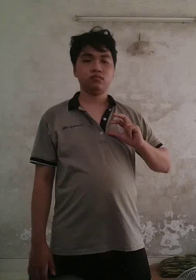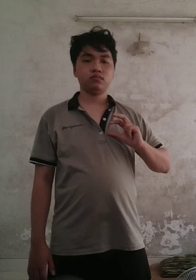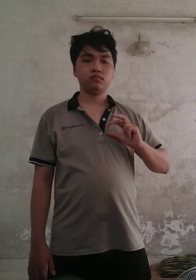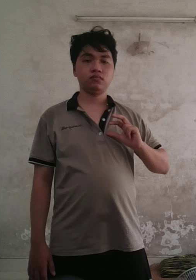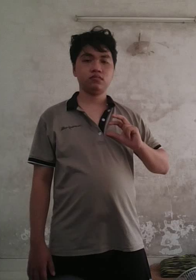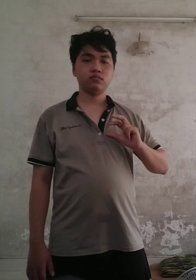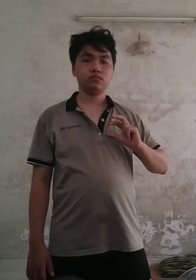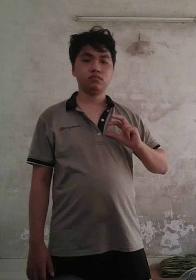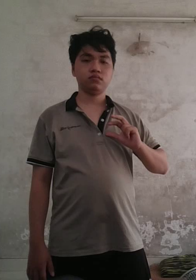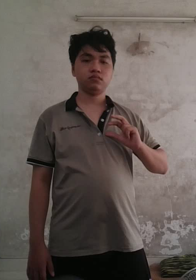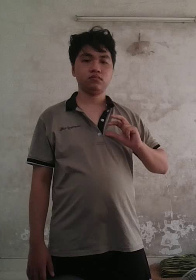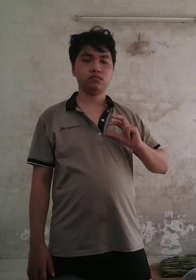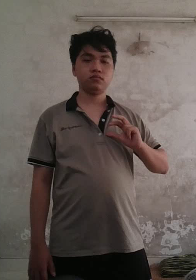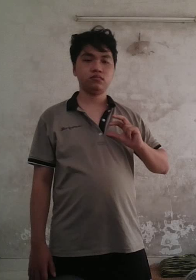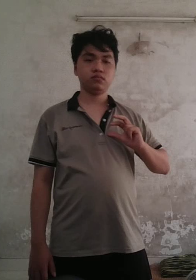giau co